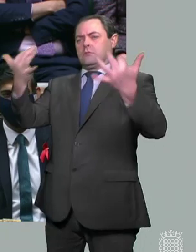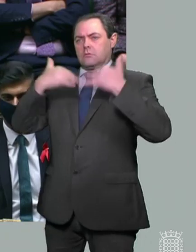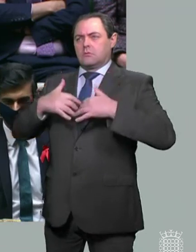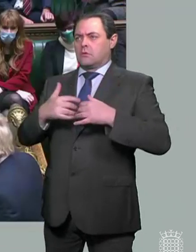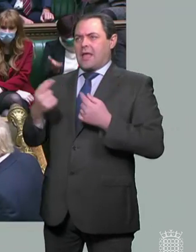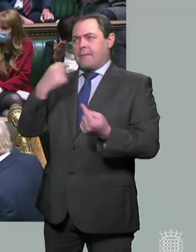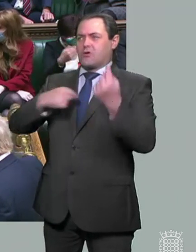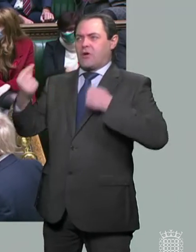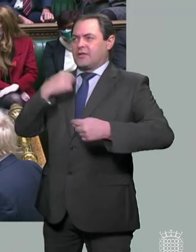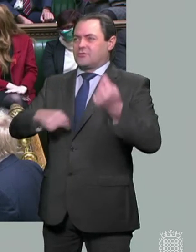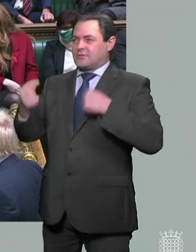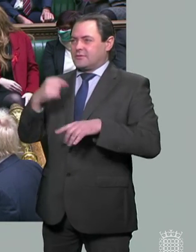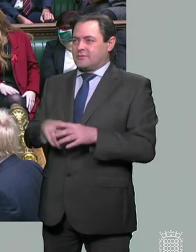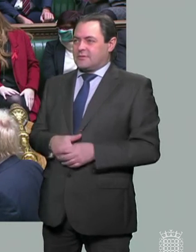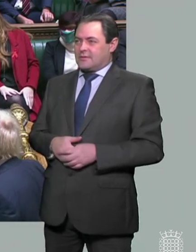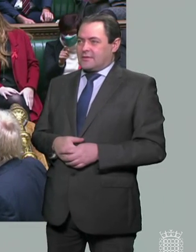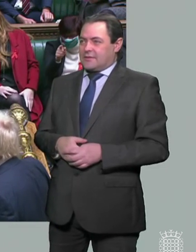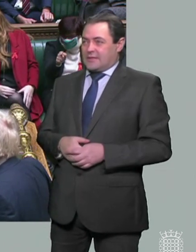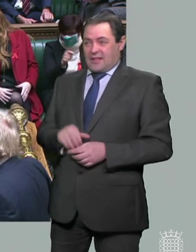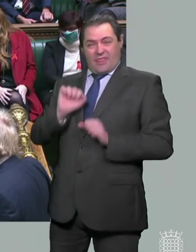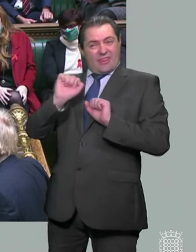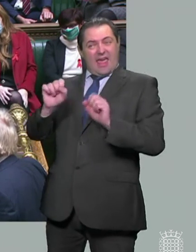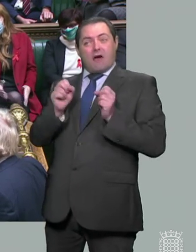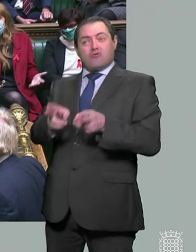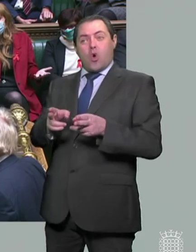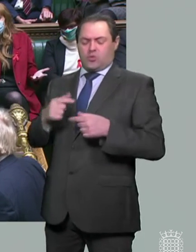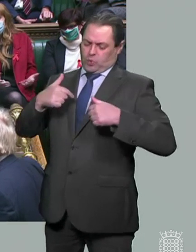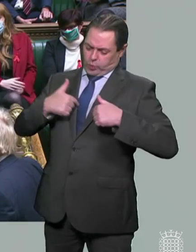That is their approach.